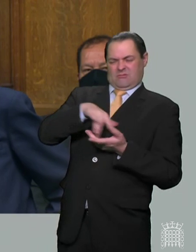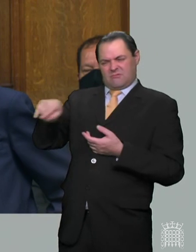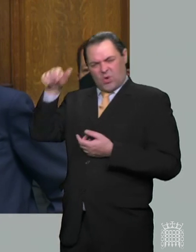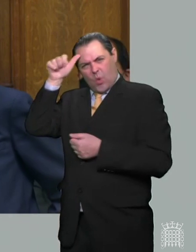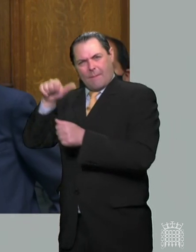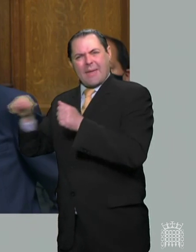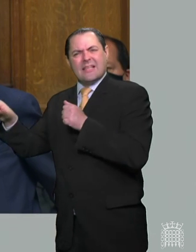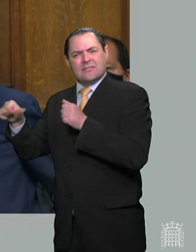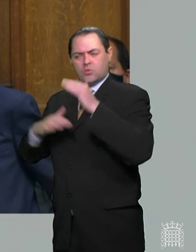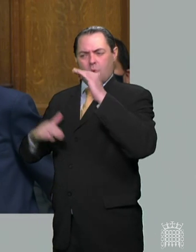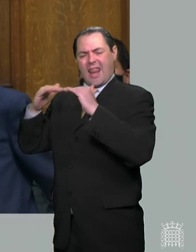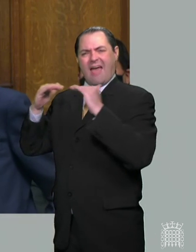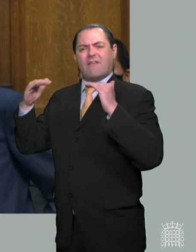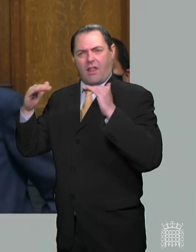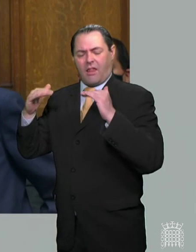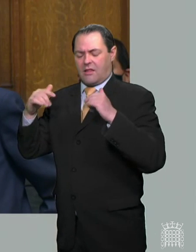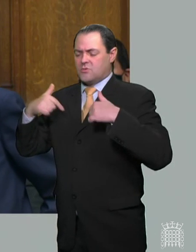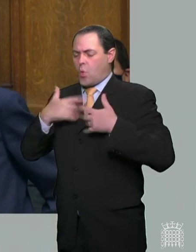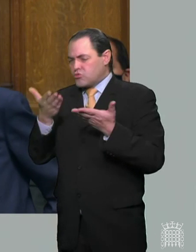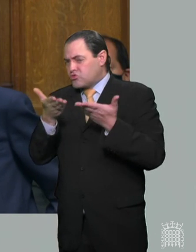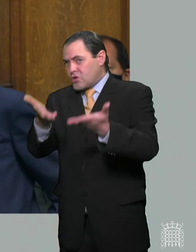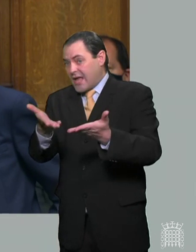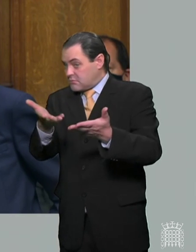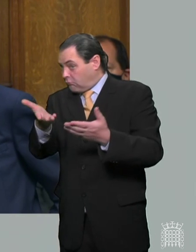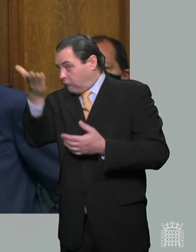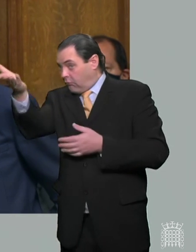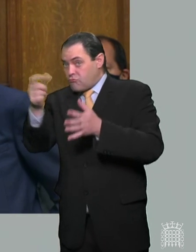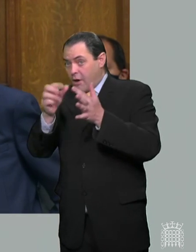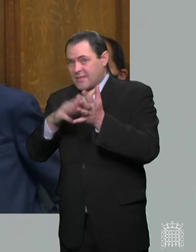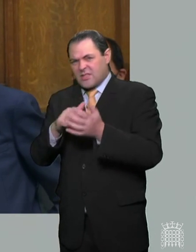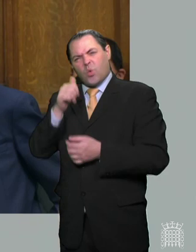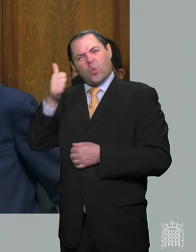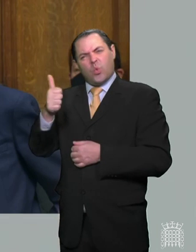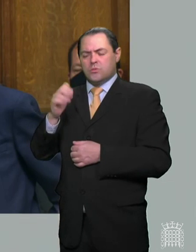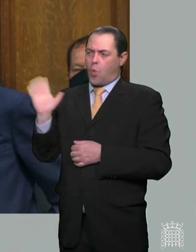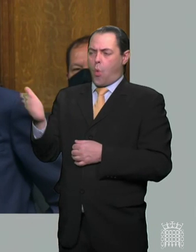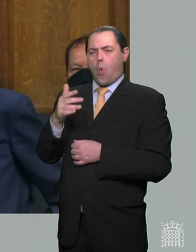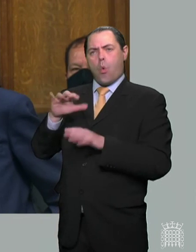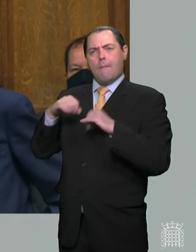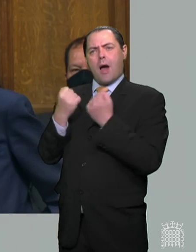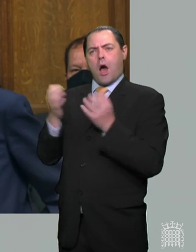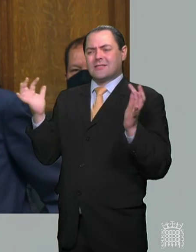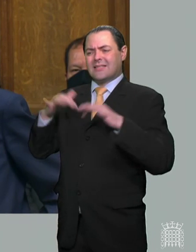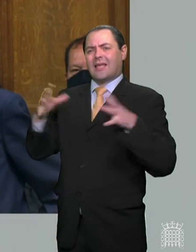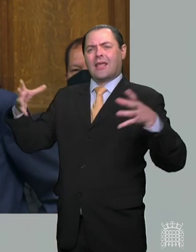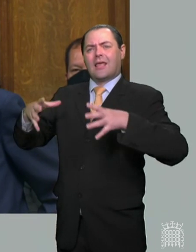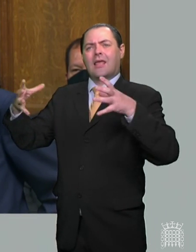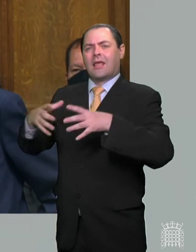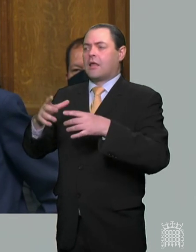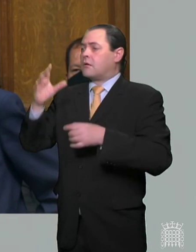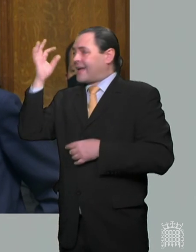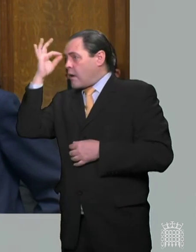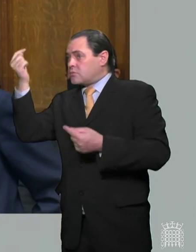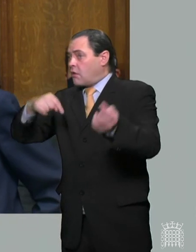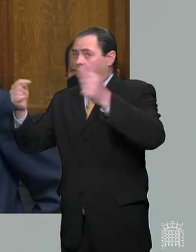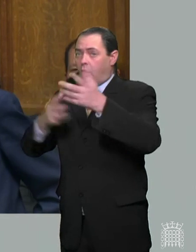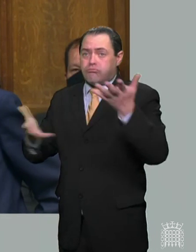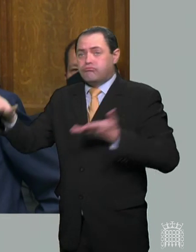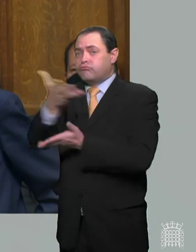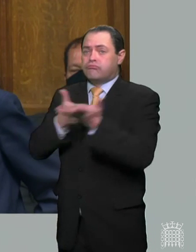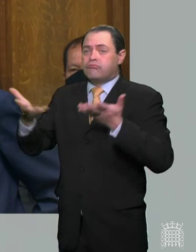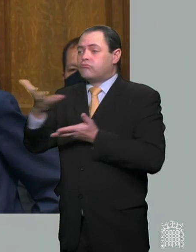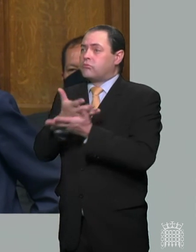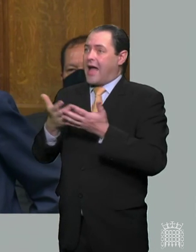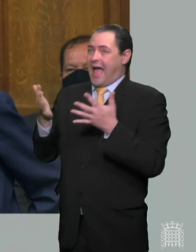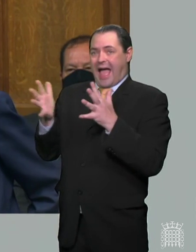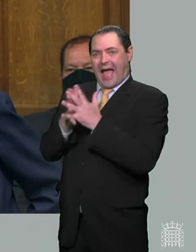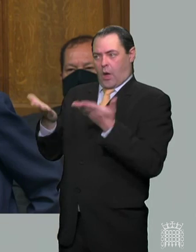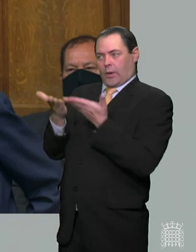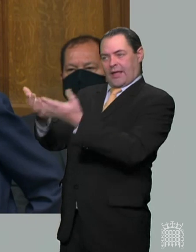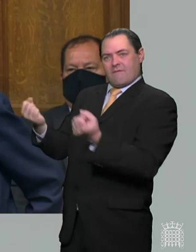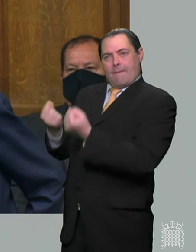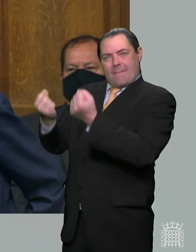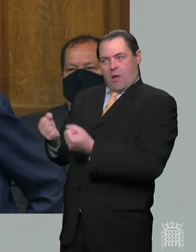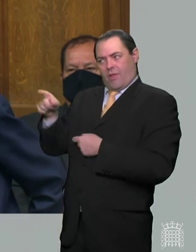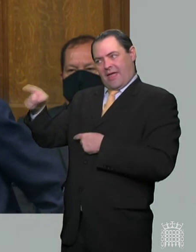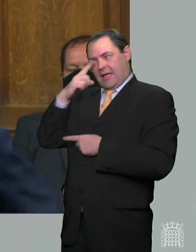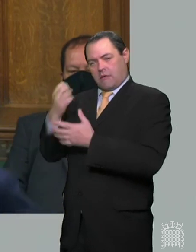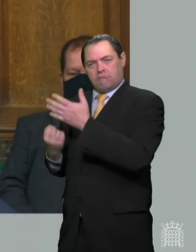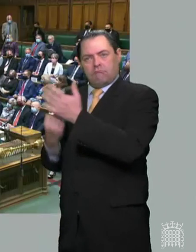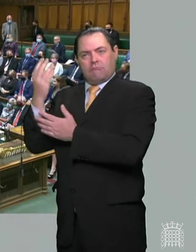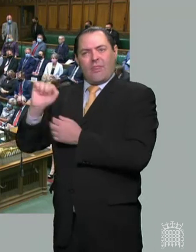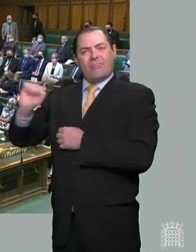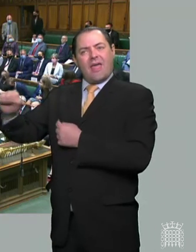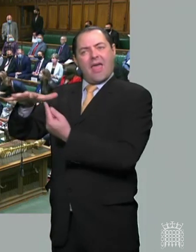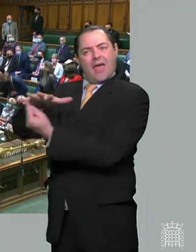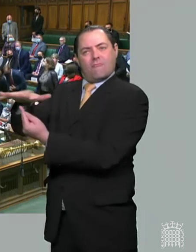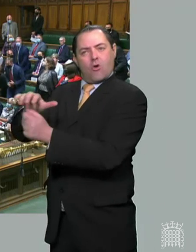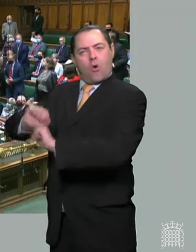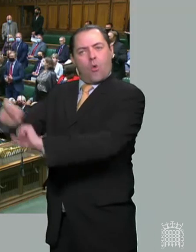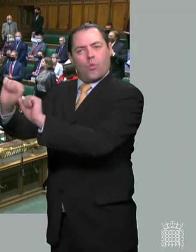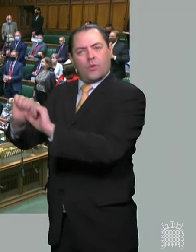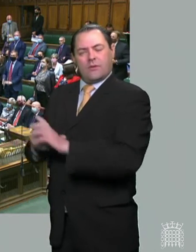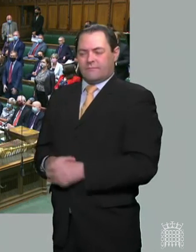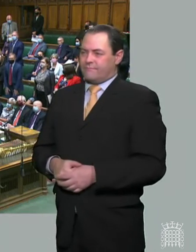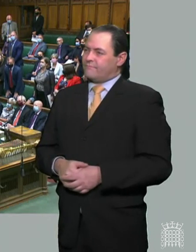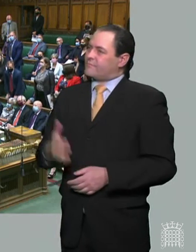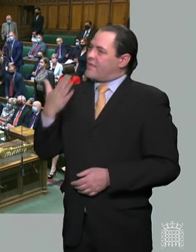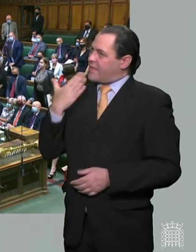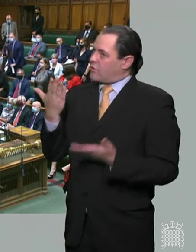Will he pass on my suggestion to the Prime Minister that he host a cross-party summit in Downing Street with local government leaders and Mayors, to discuss how they can be empowered to unlock that potential?